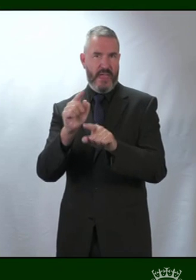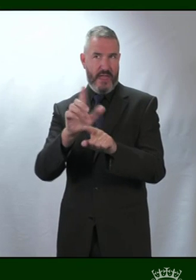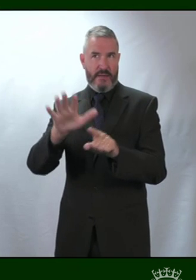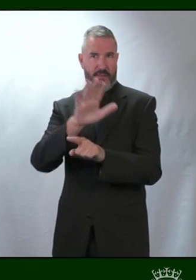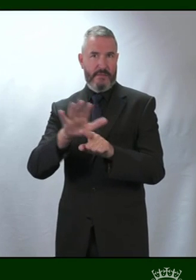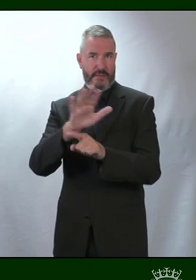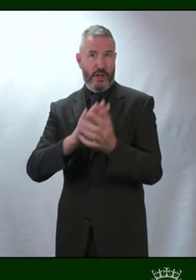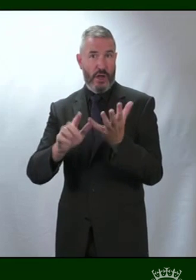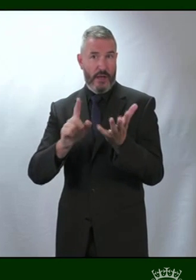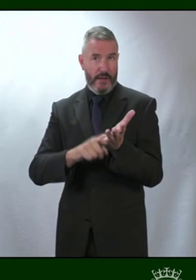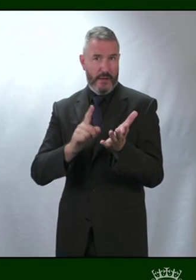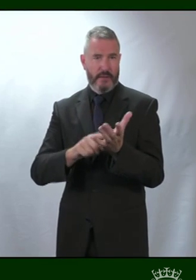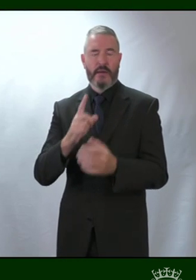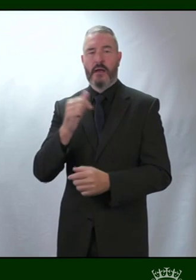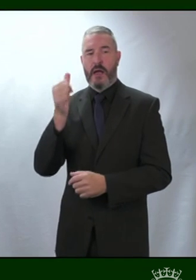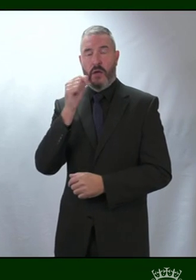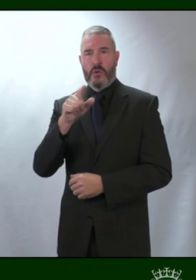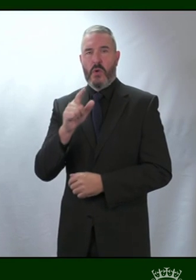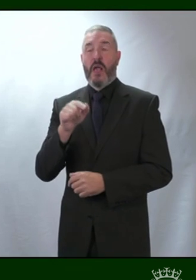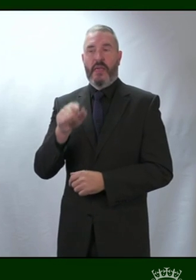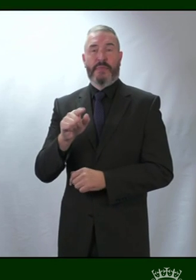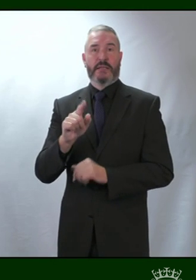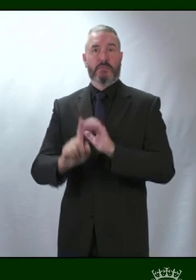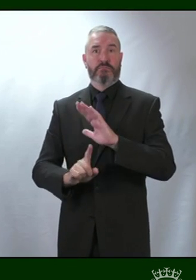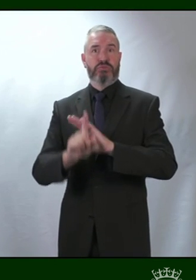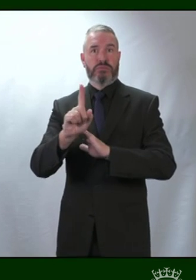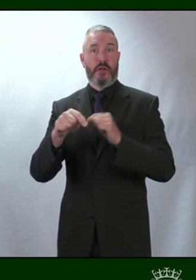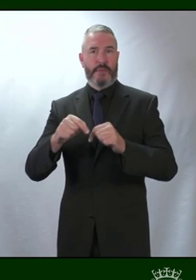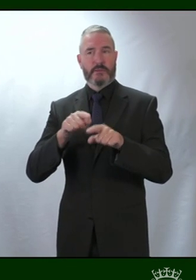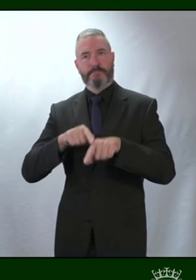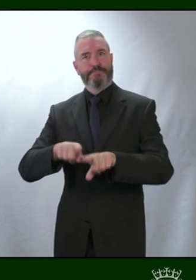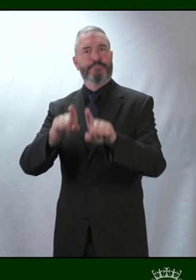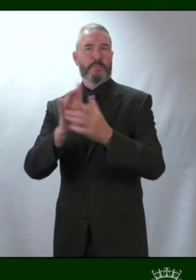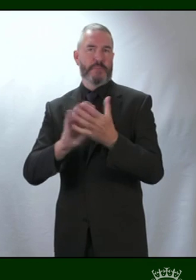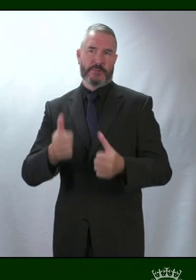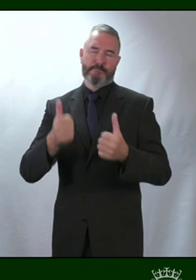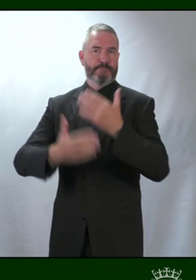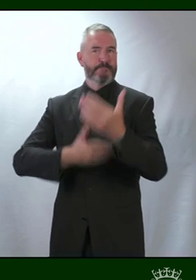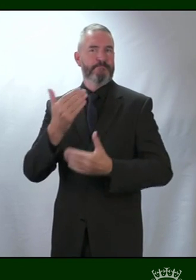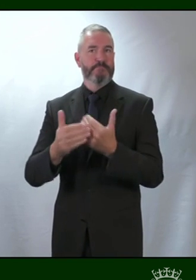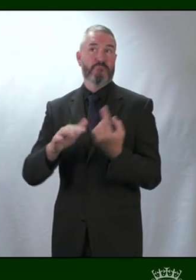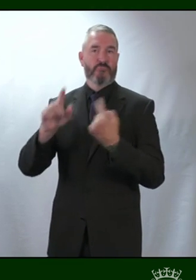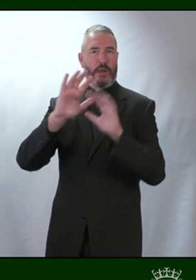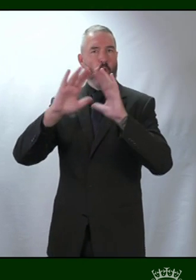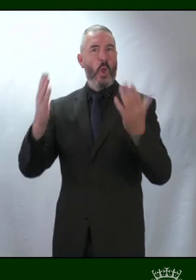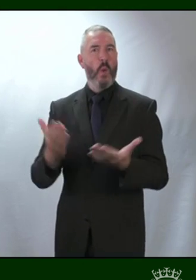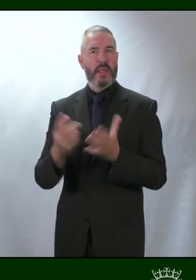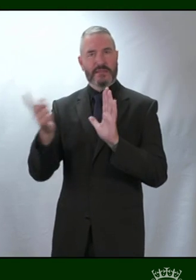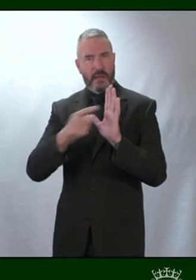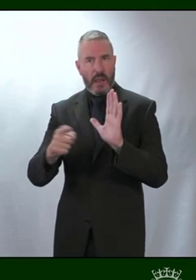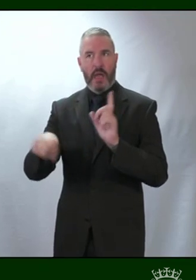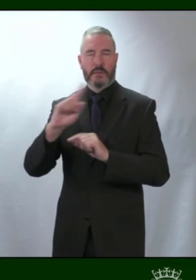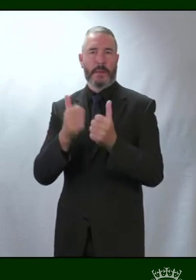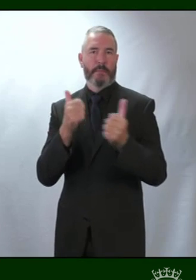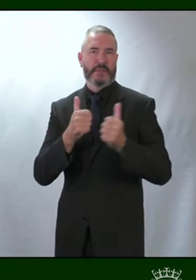I am in no doubt that it will launch the UK on a path to ever greater presence in the global satellite market.